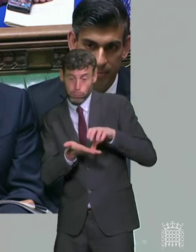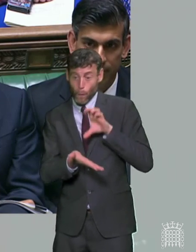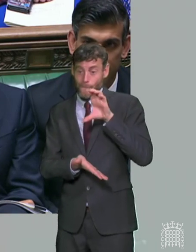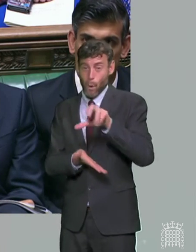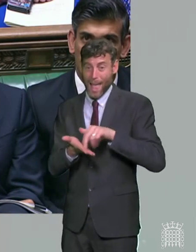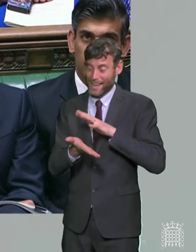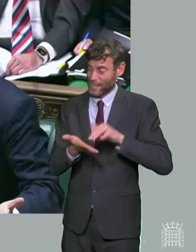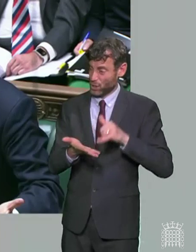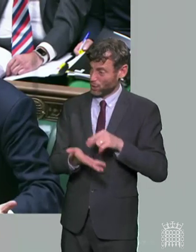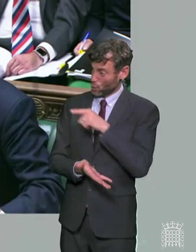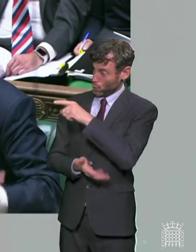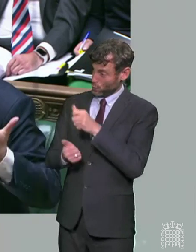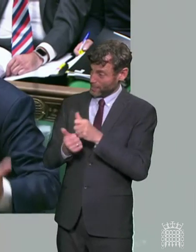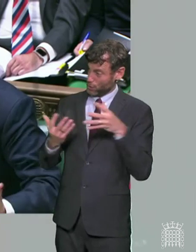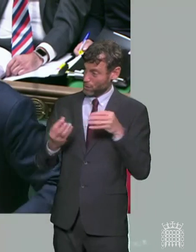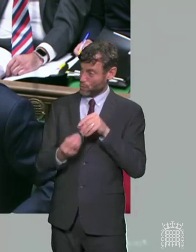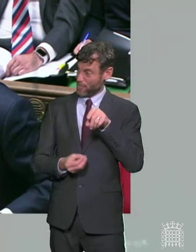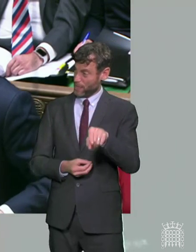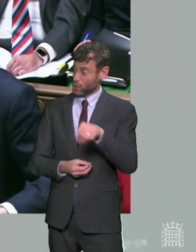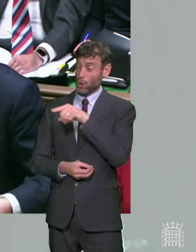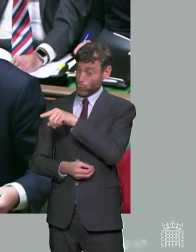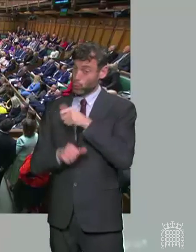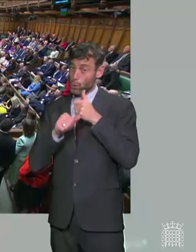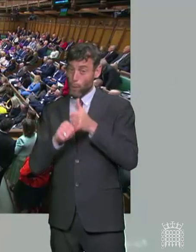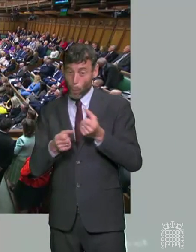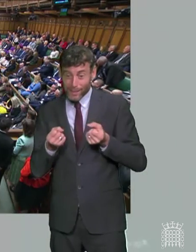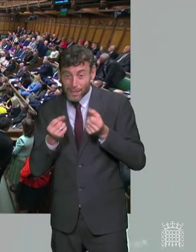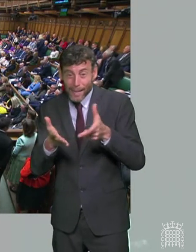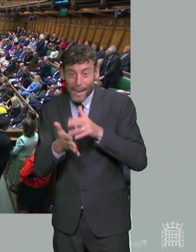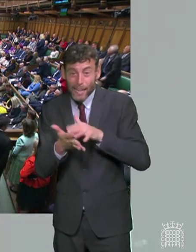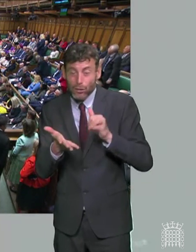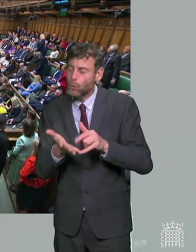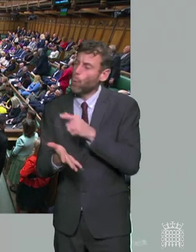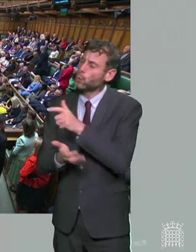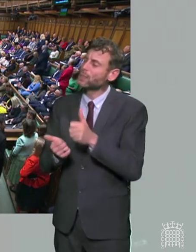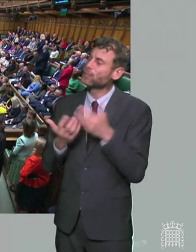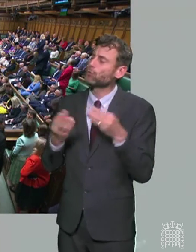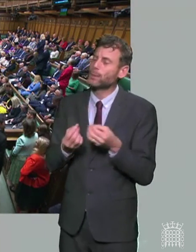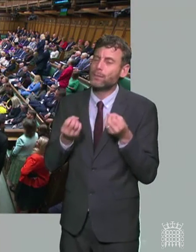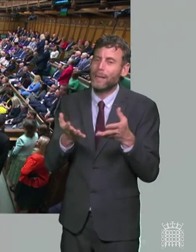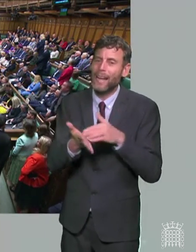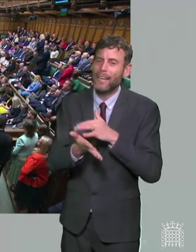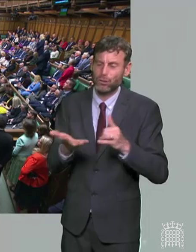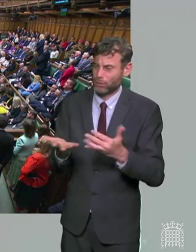They need to sort out their position: either they support it or they do not.